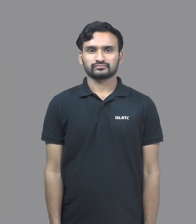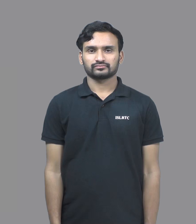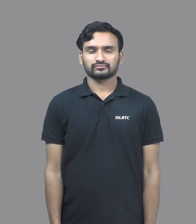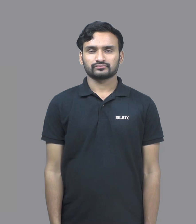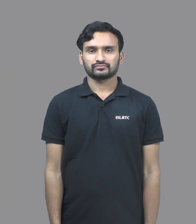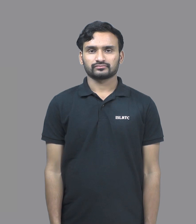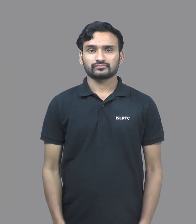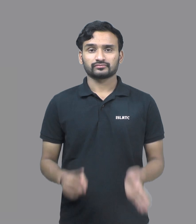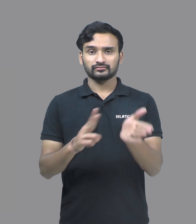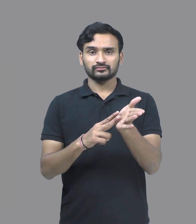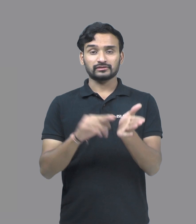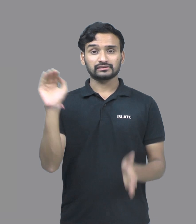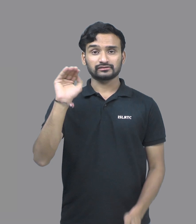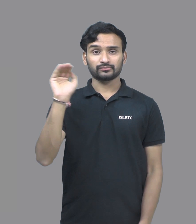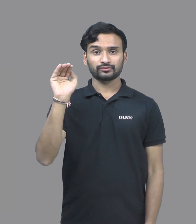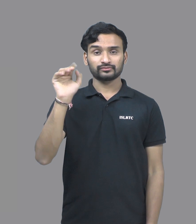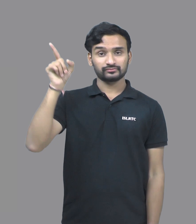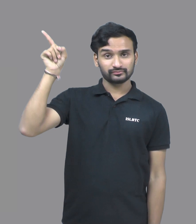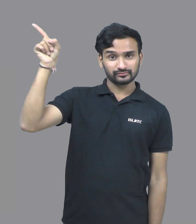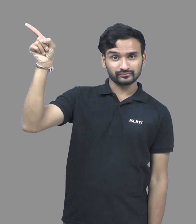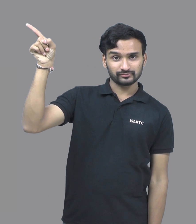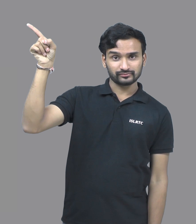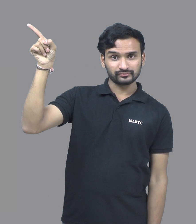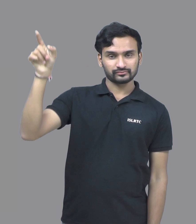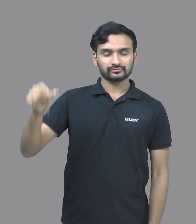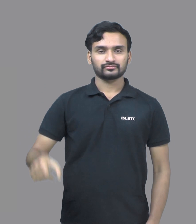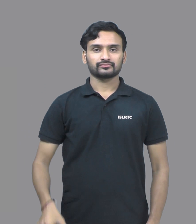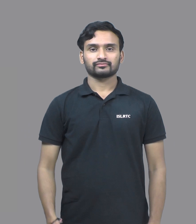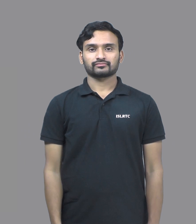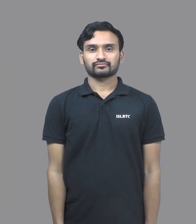Nagpur